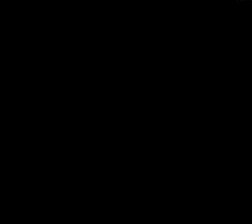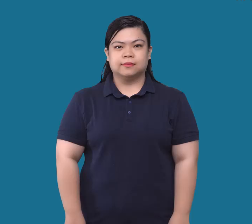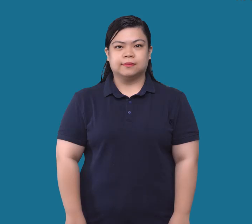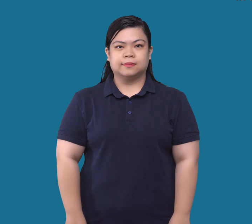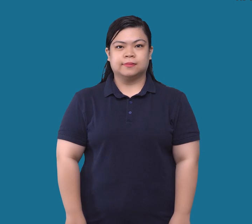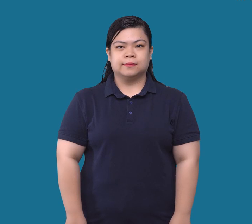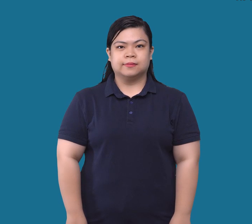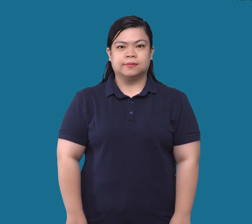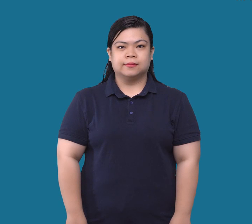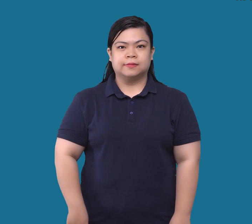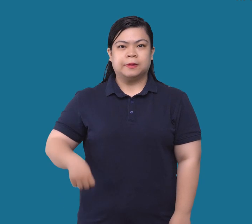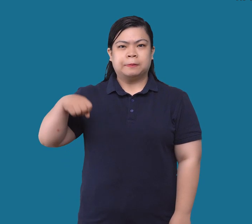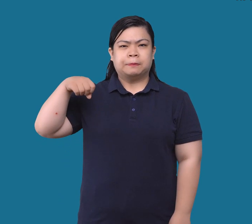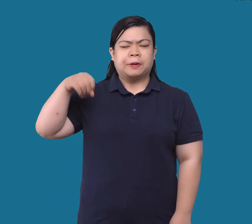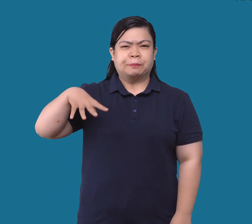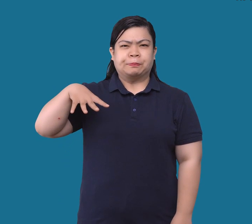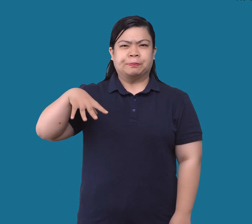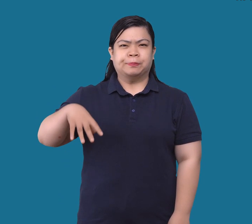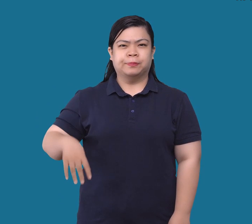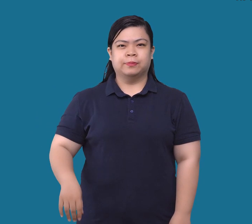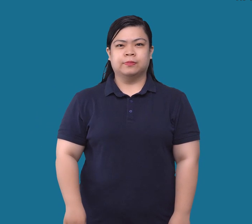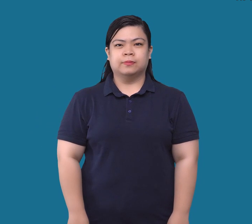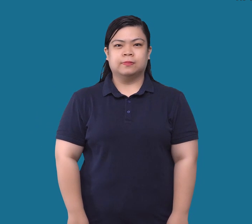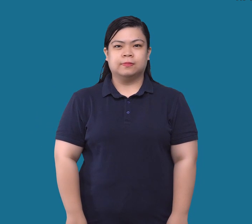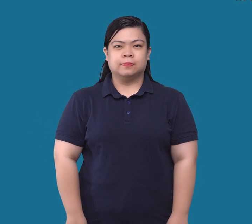xì hơi (đánh rắm)